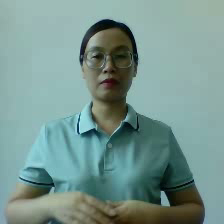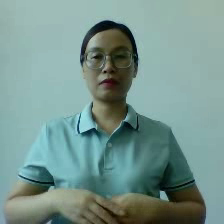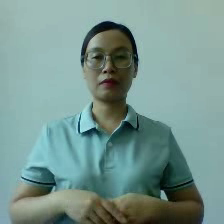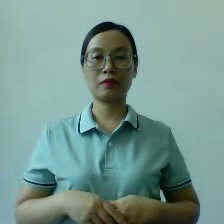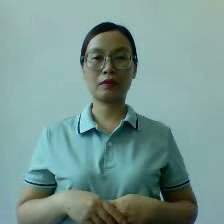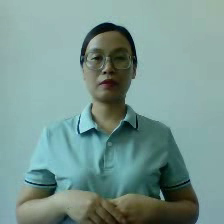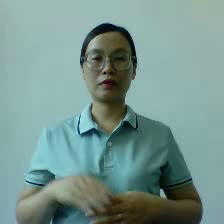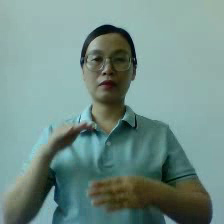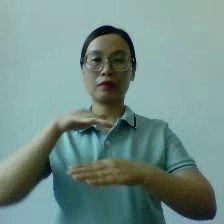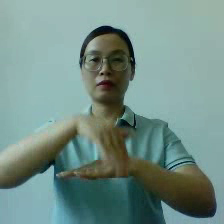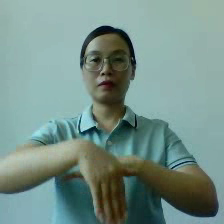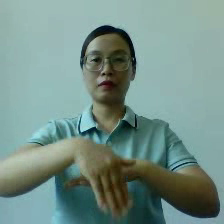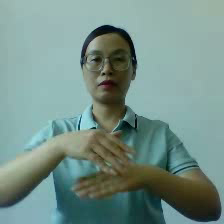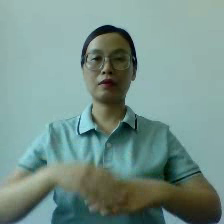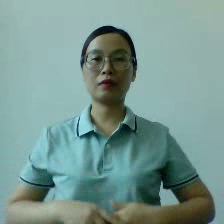Chiều